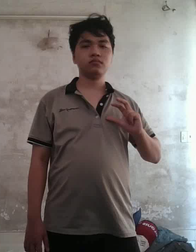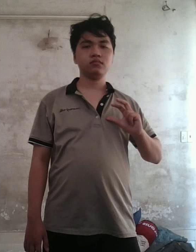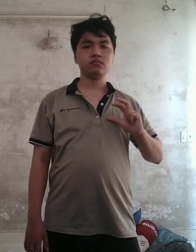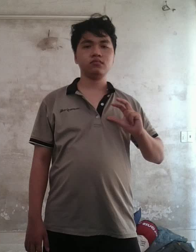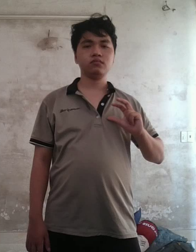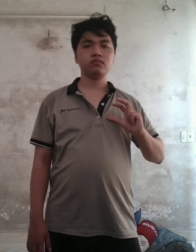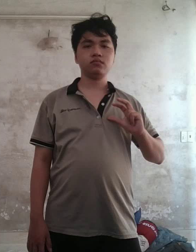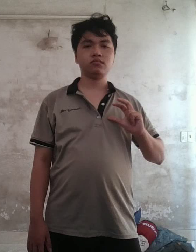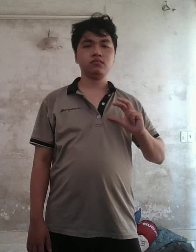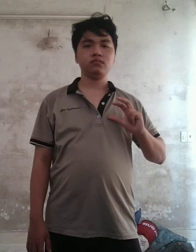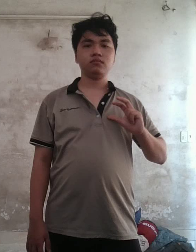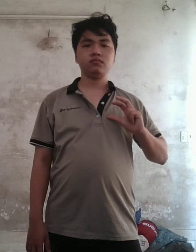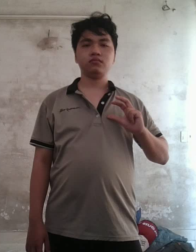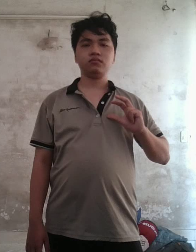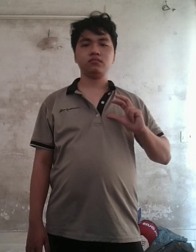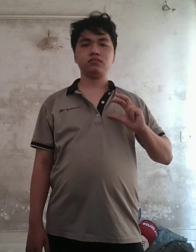giau co